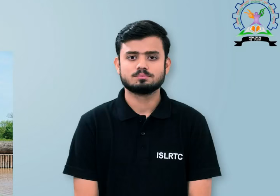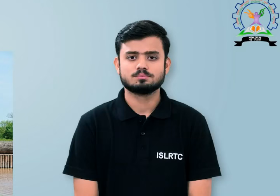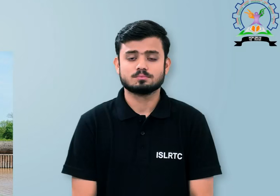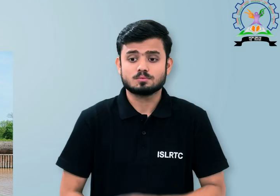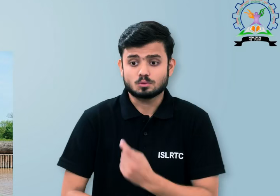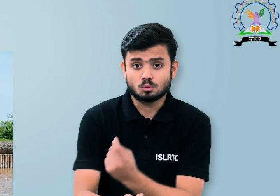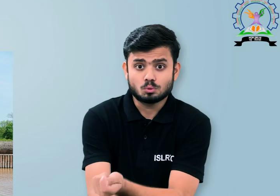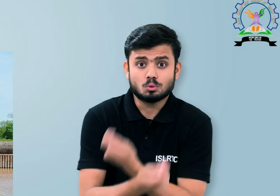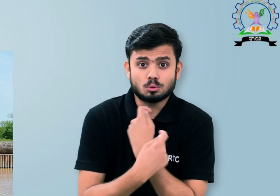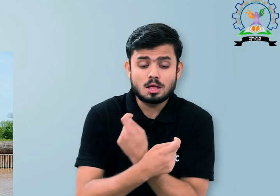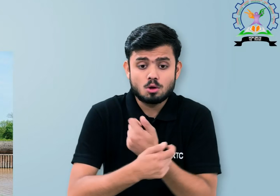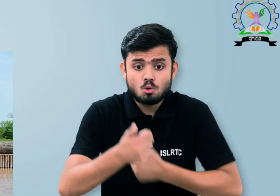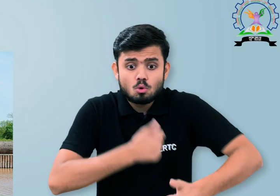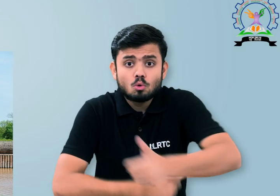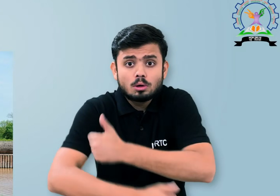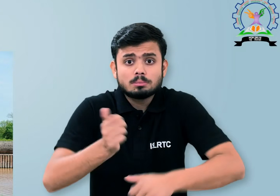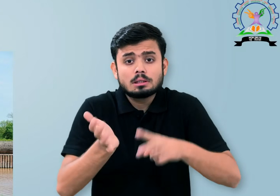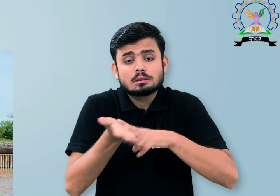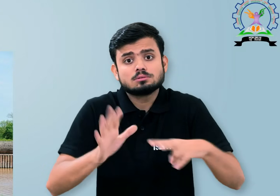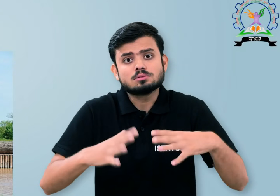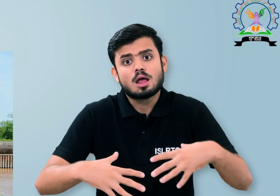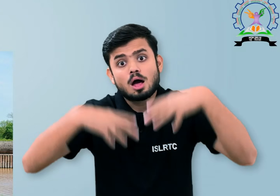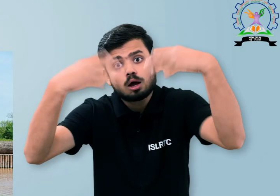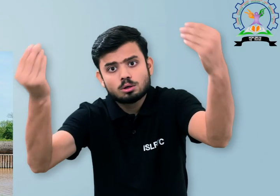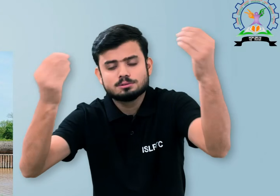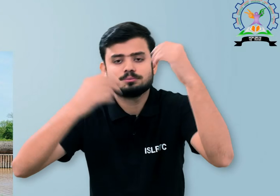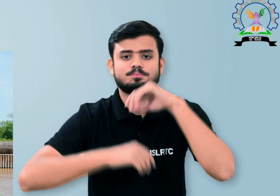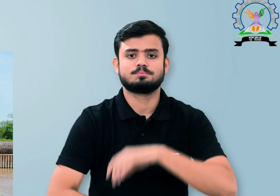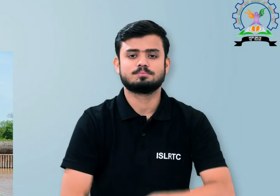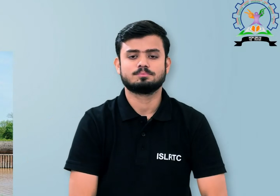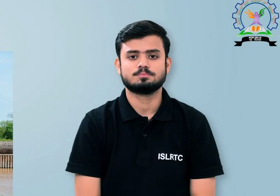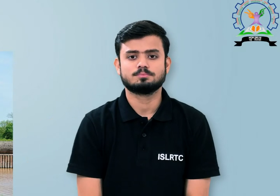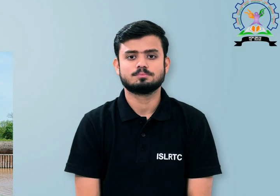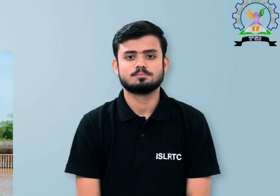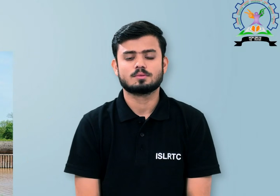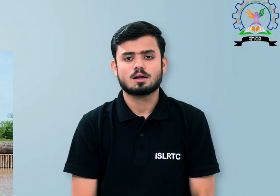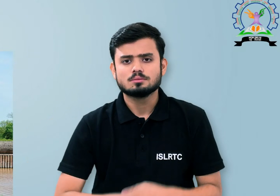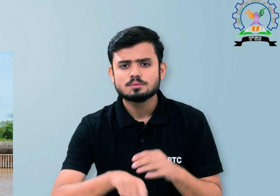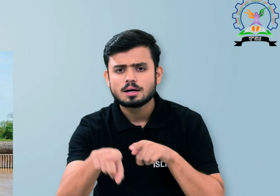Cross-Country